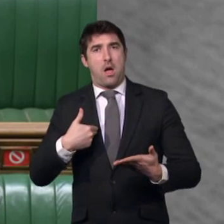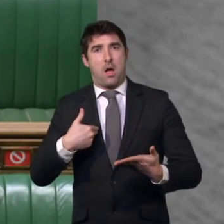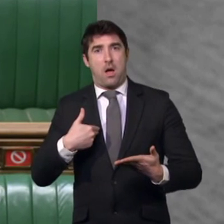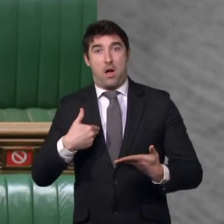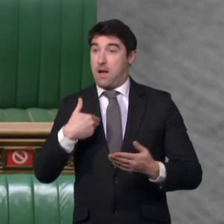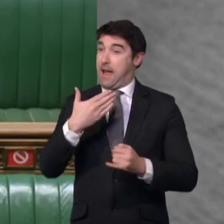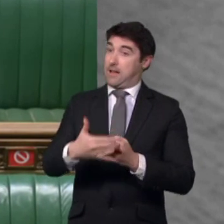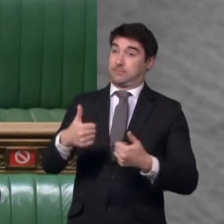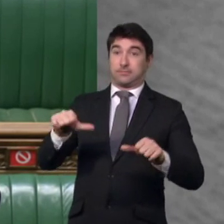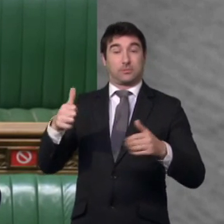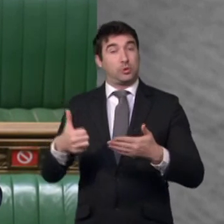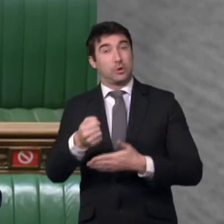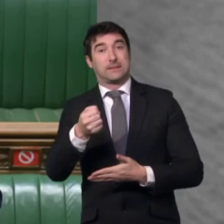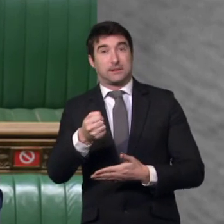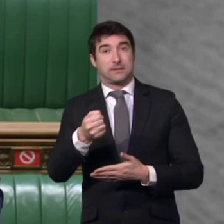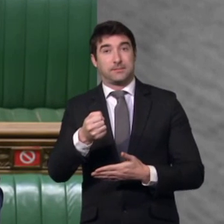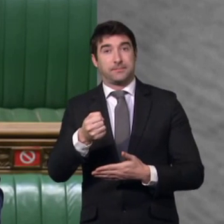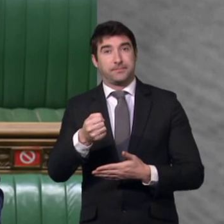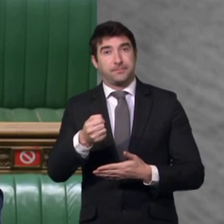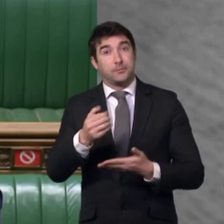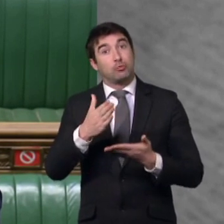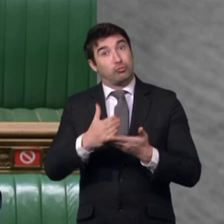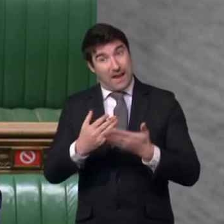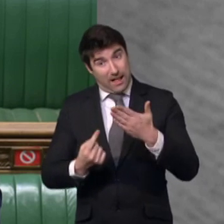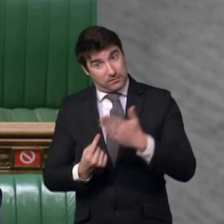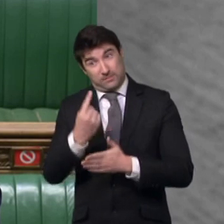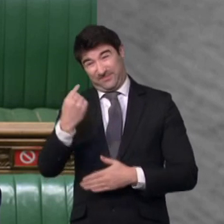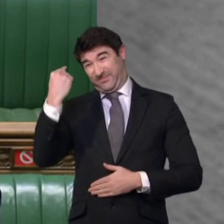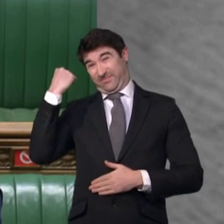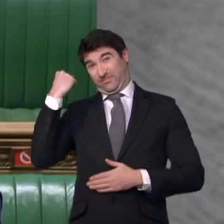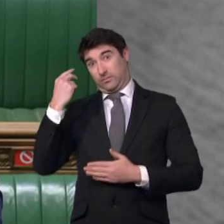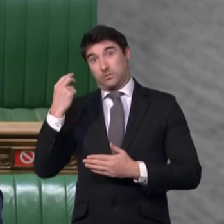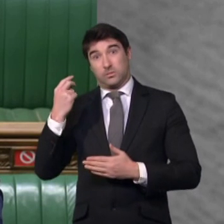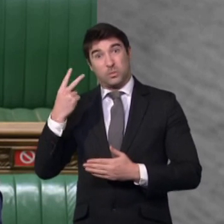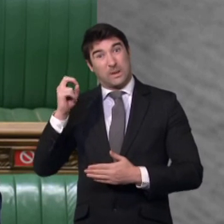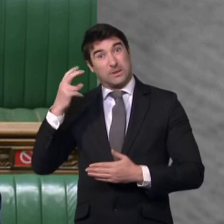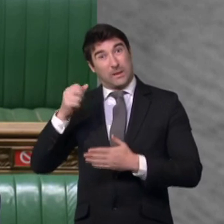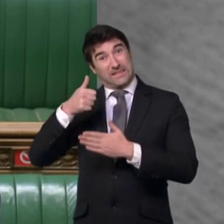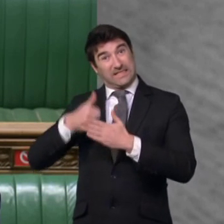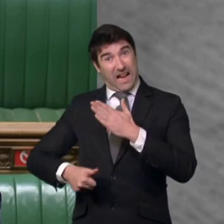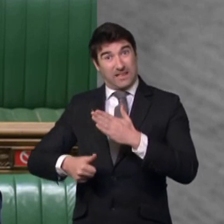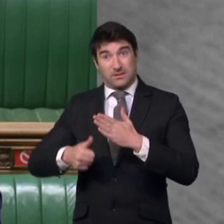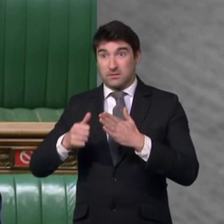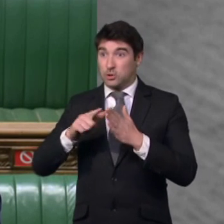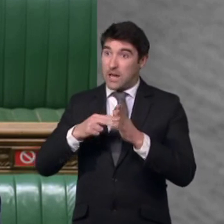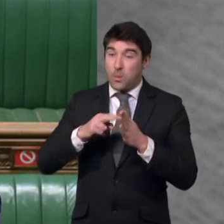From the beginning, we focused on the vaccine as a way out of this pandemic, and now it is a reality.